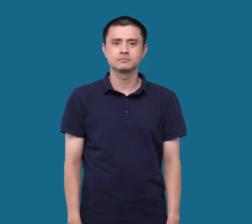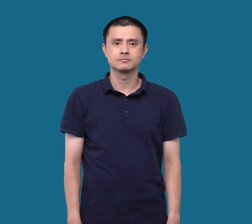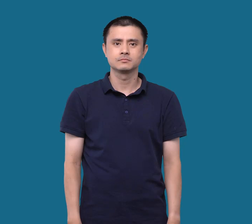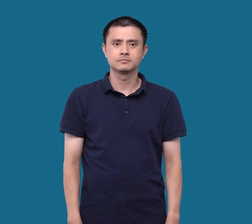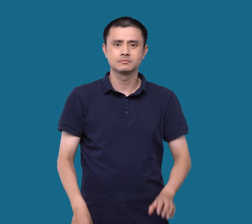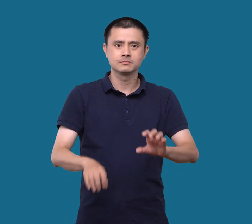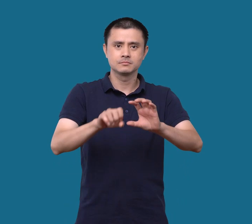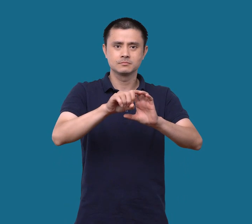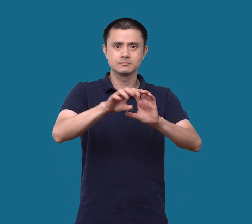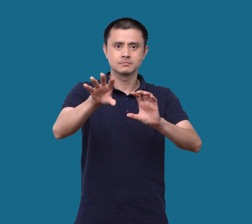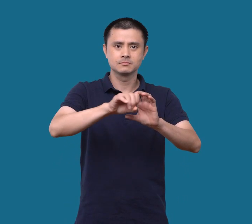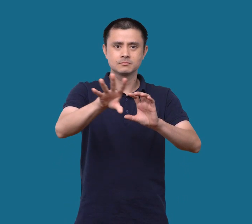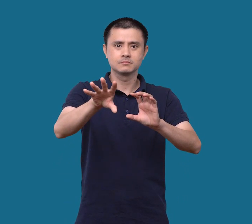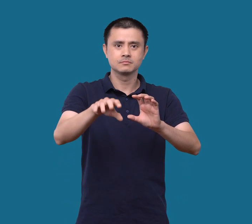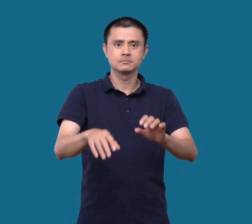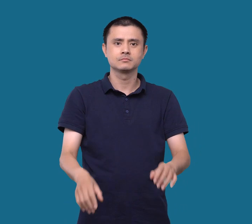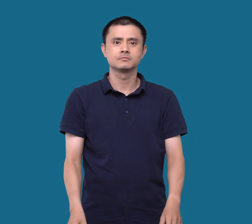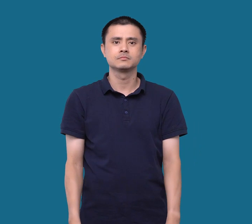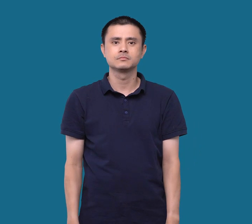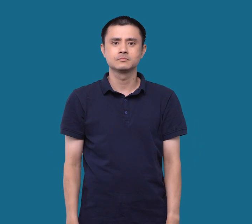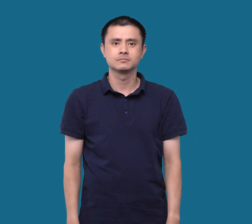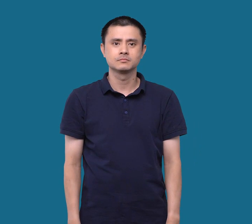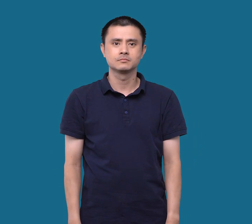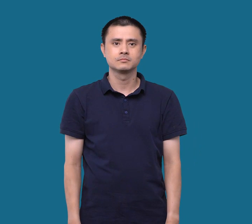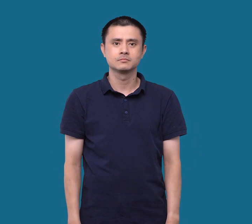loa